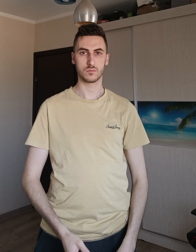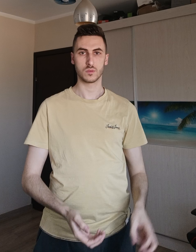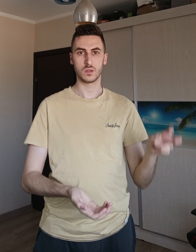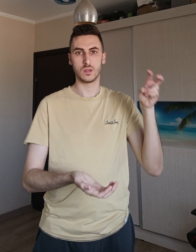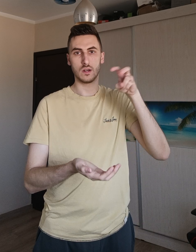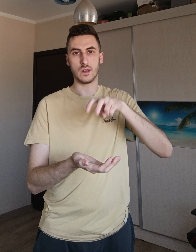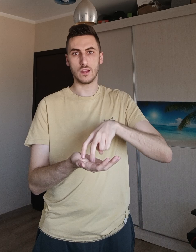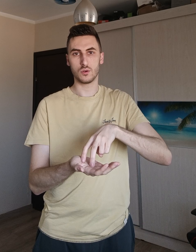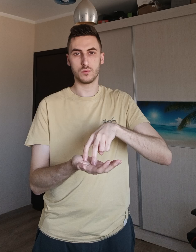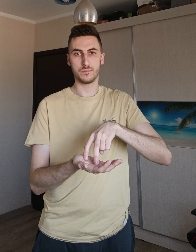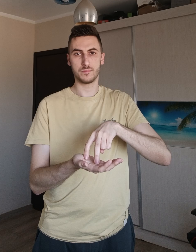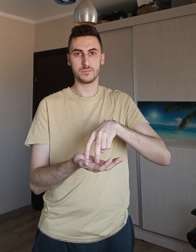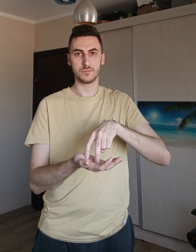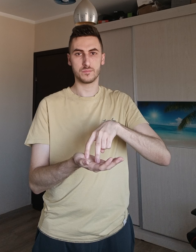לקום